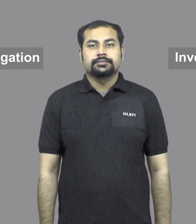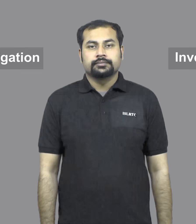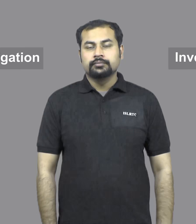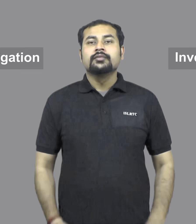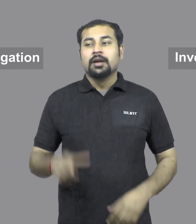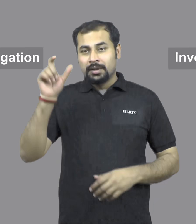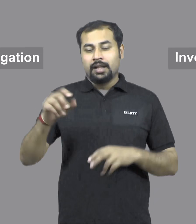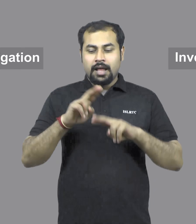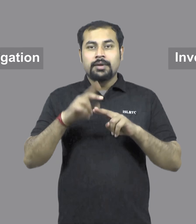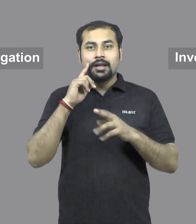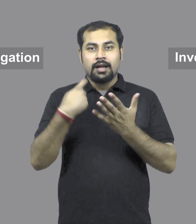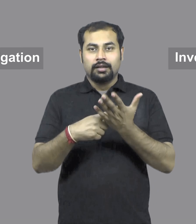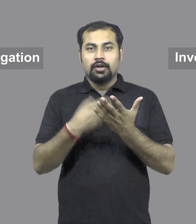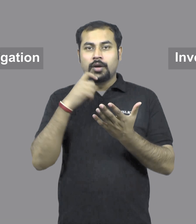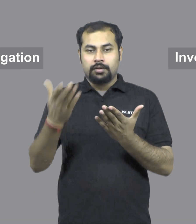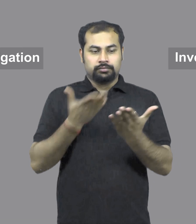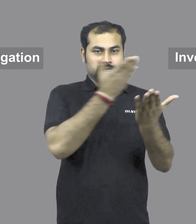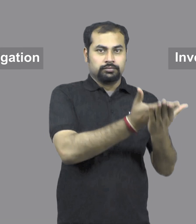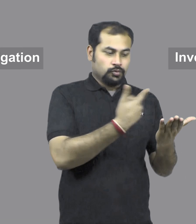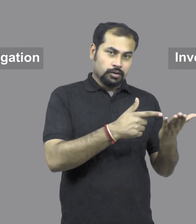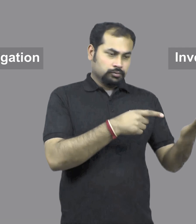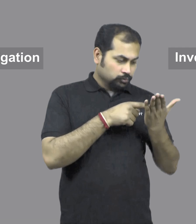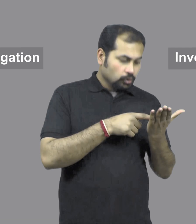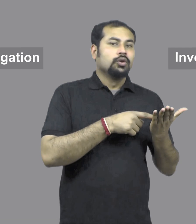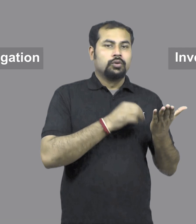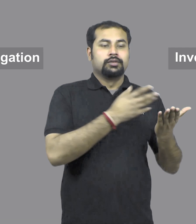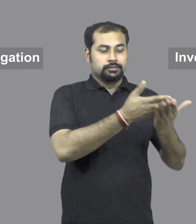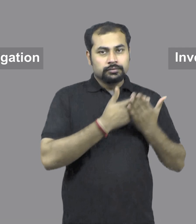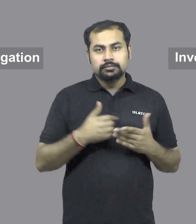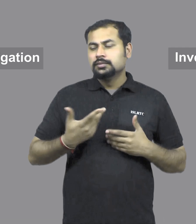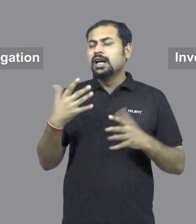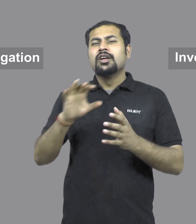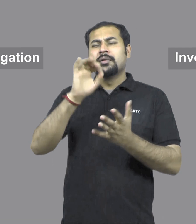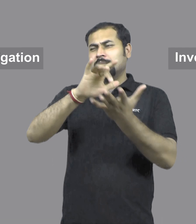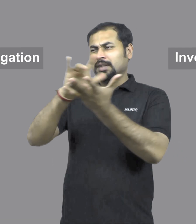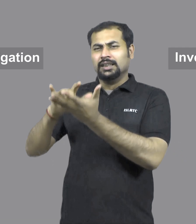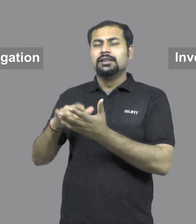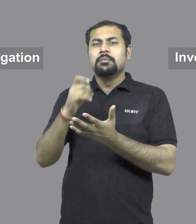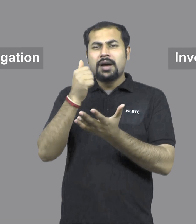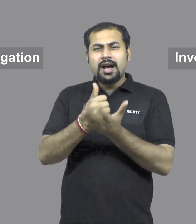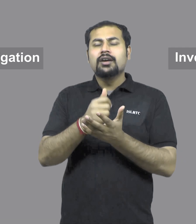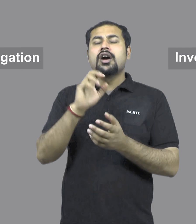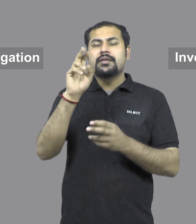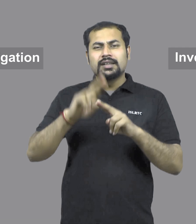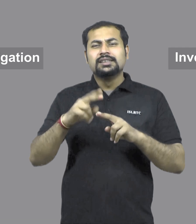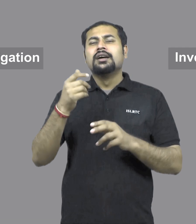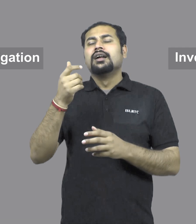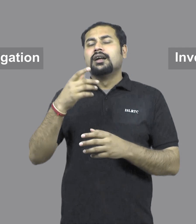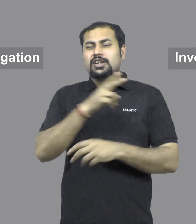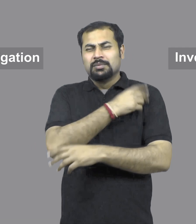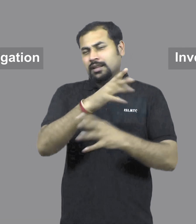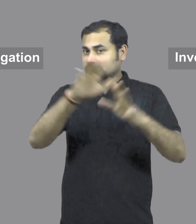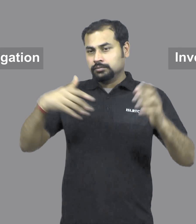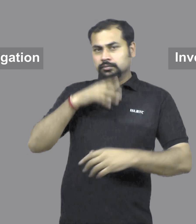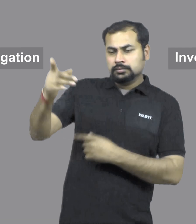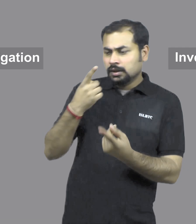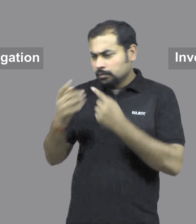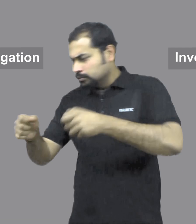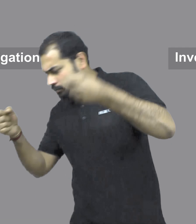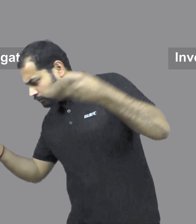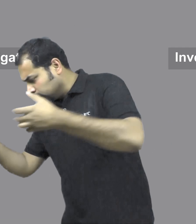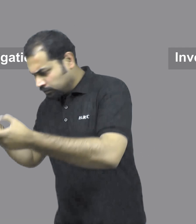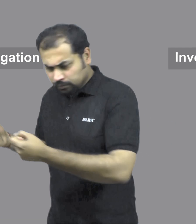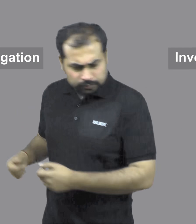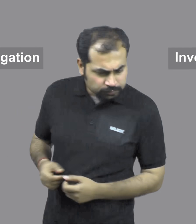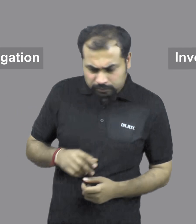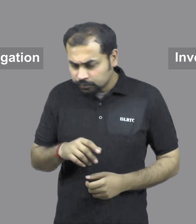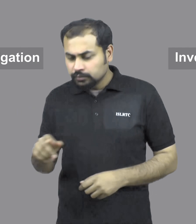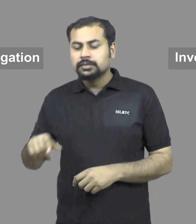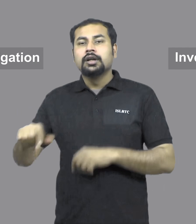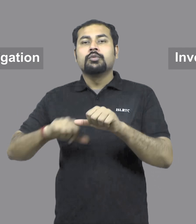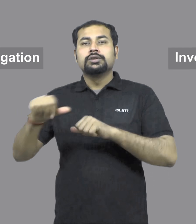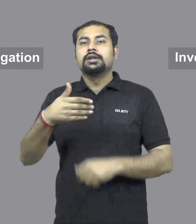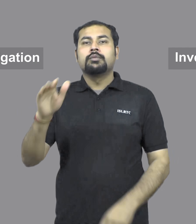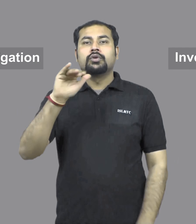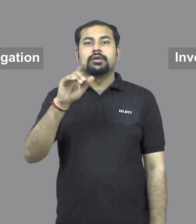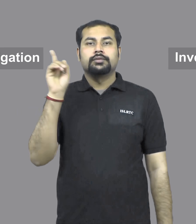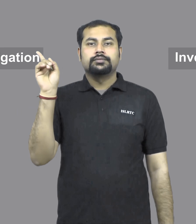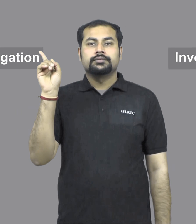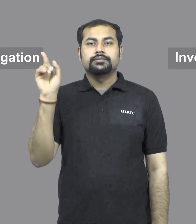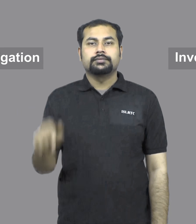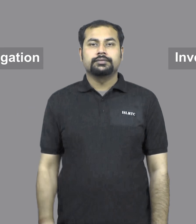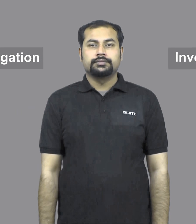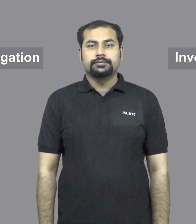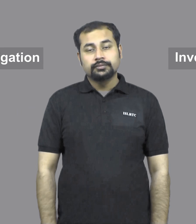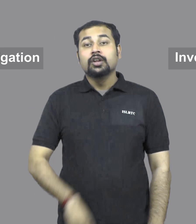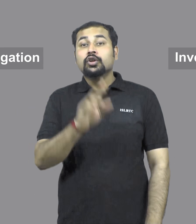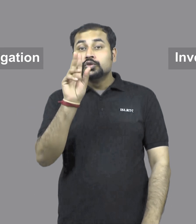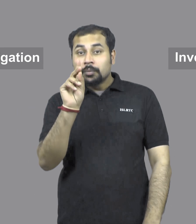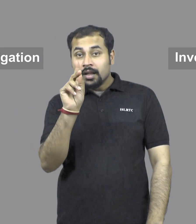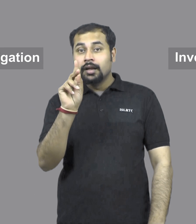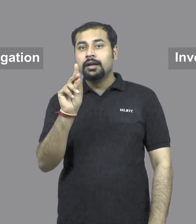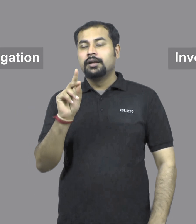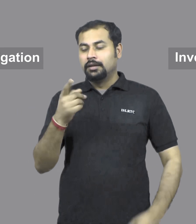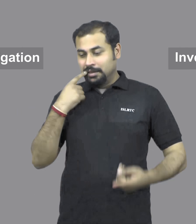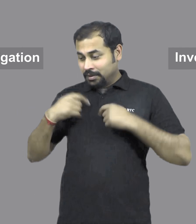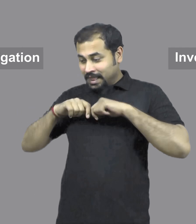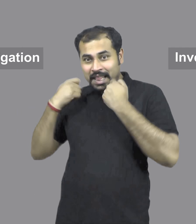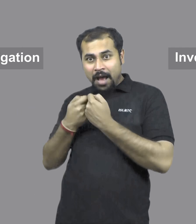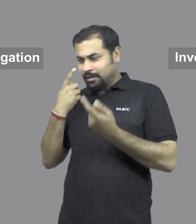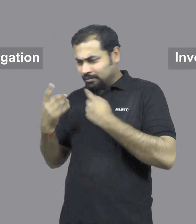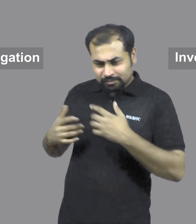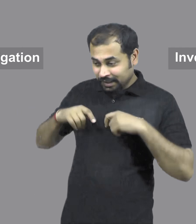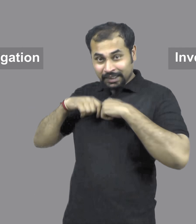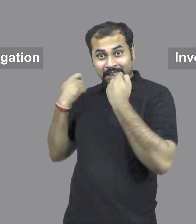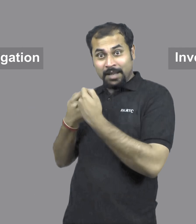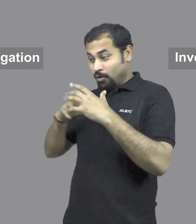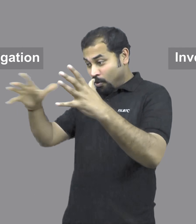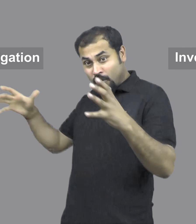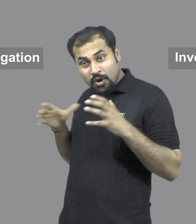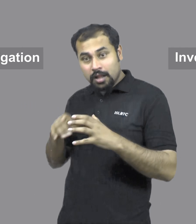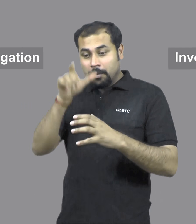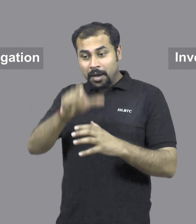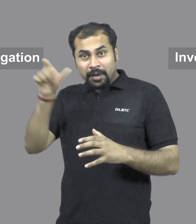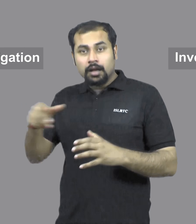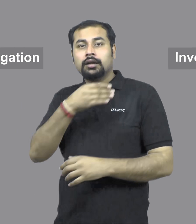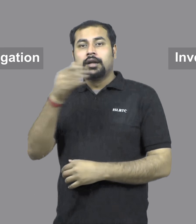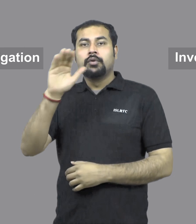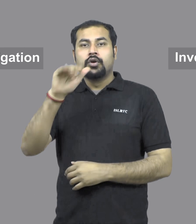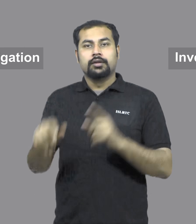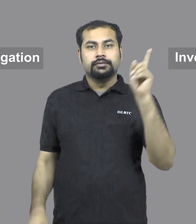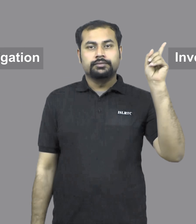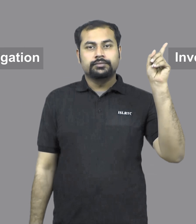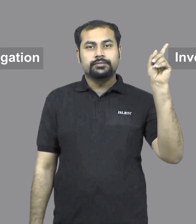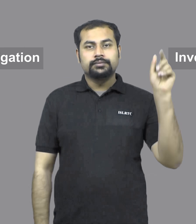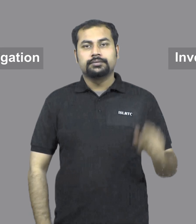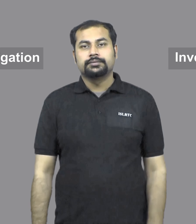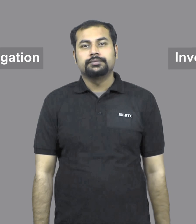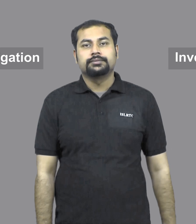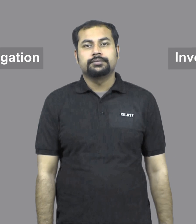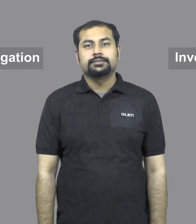Investigation Investigator